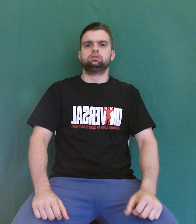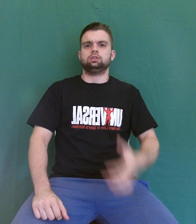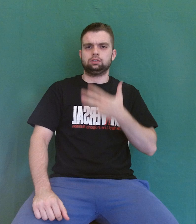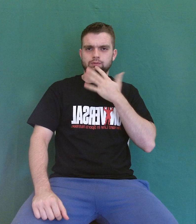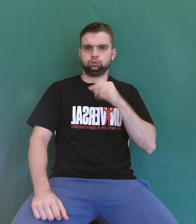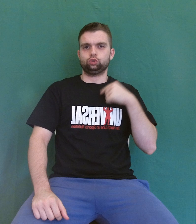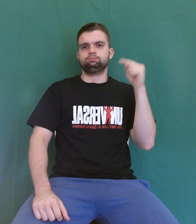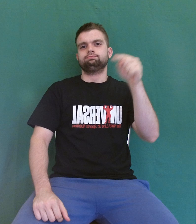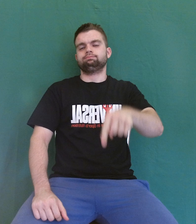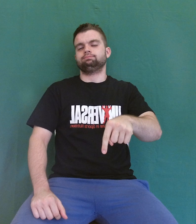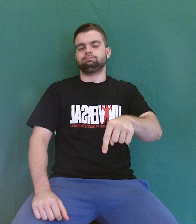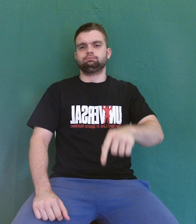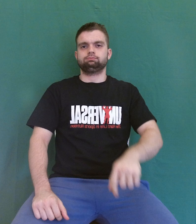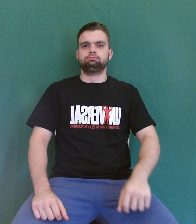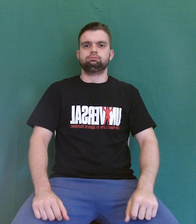ΛΟΓΩ ΕΓΩ ΗΡΘΑ ΕΔΩ